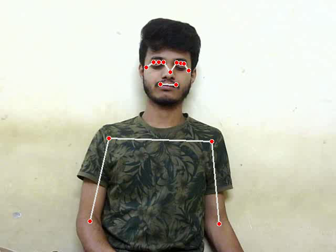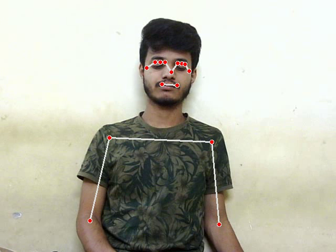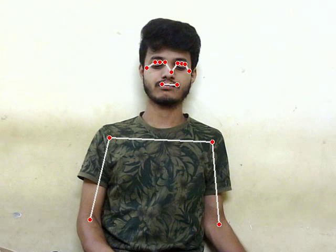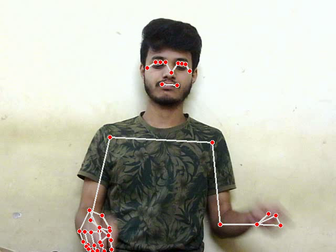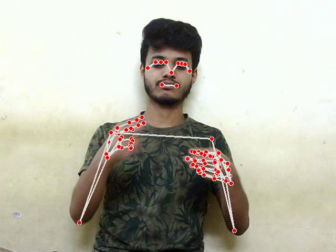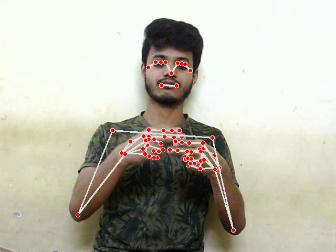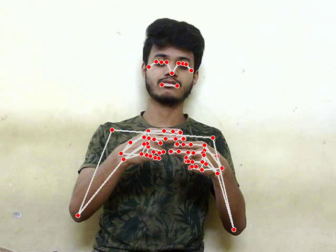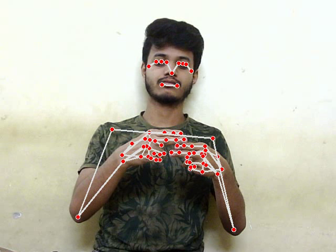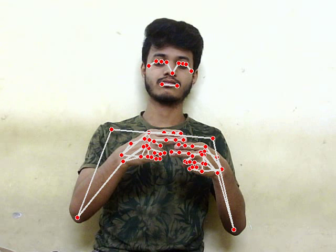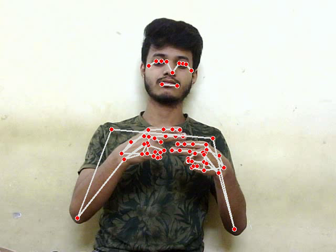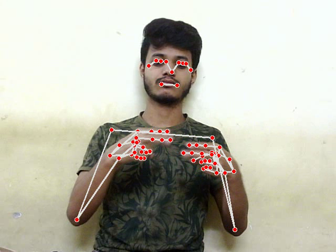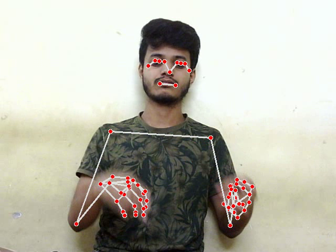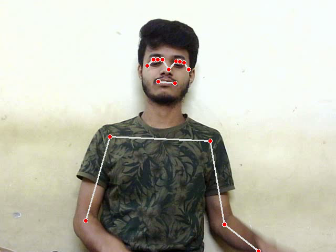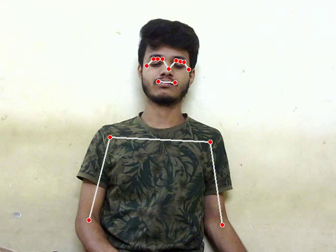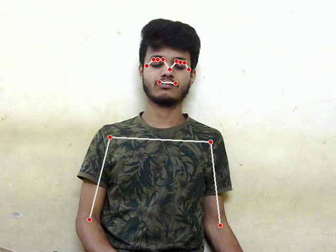name